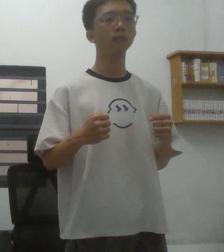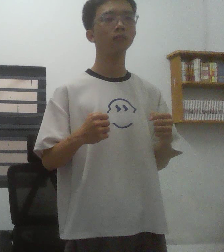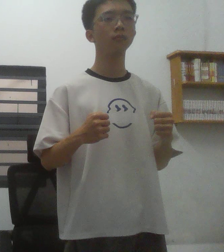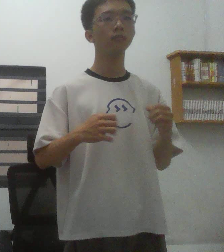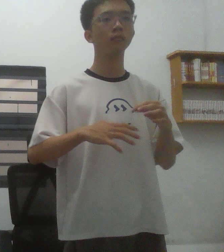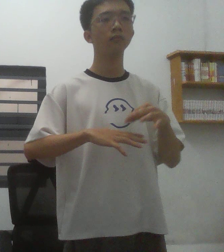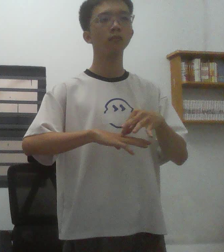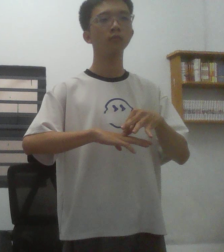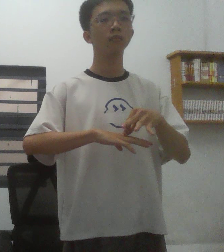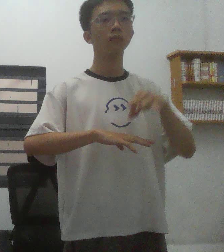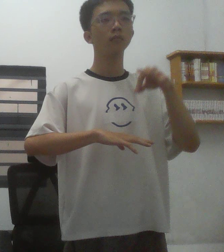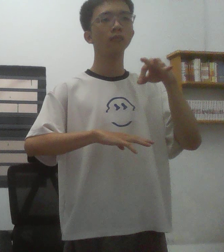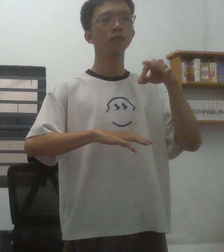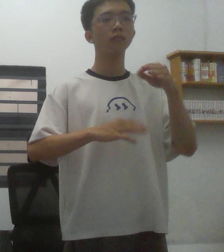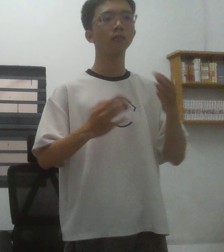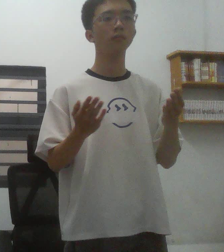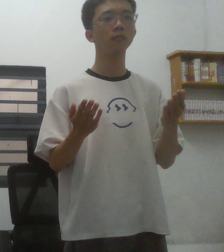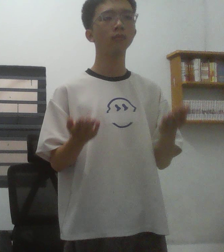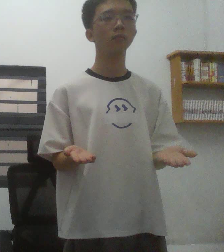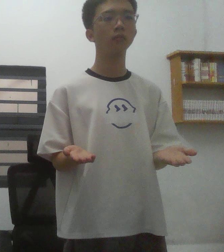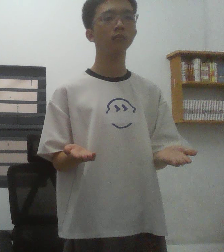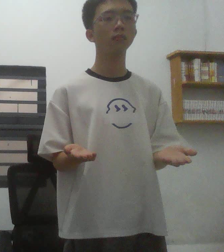tuan nay